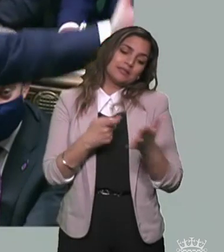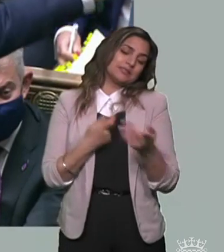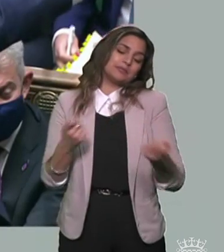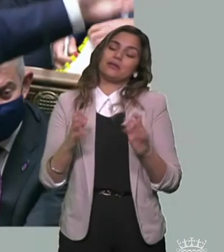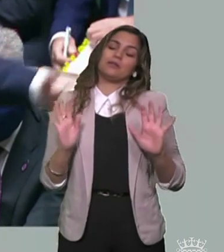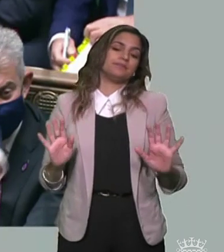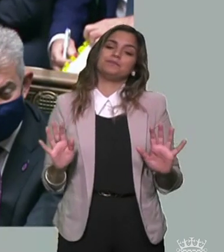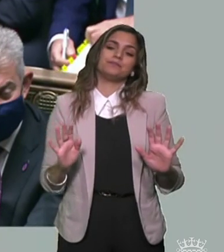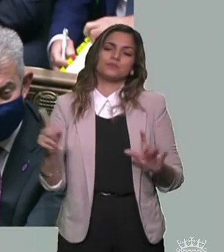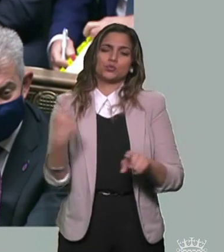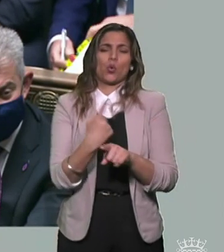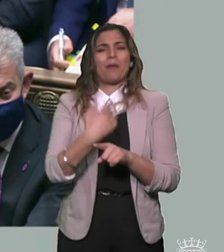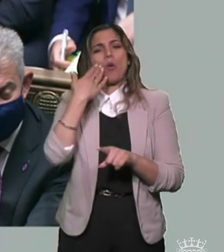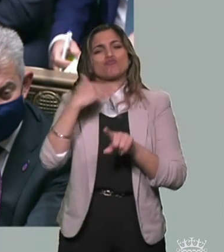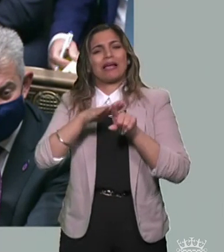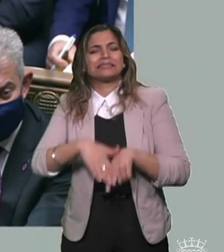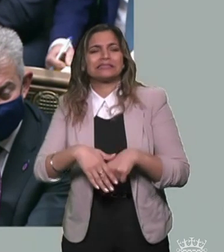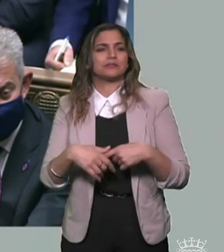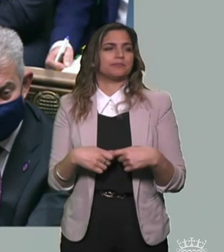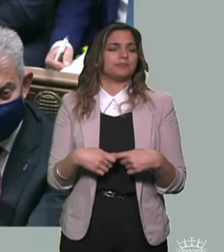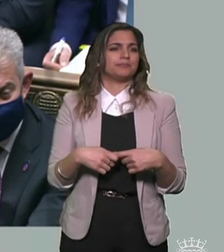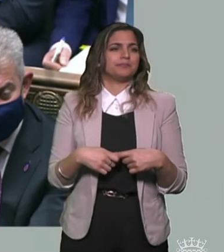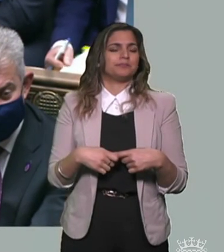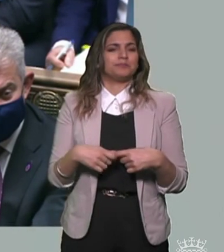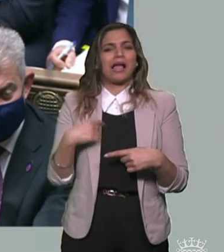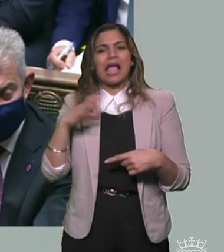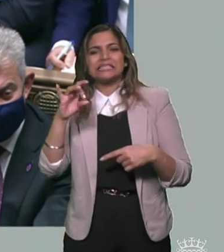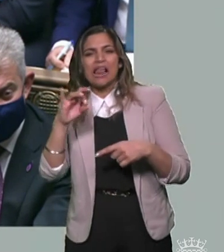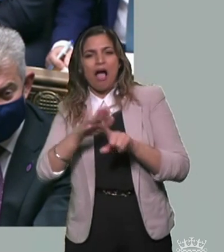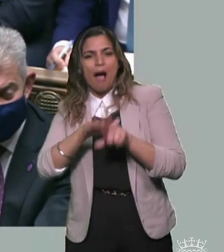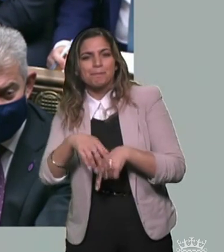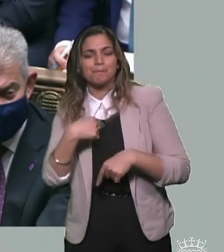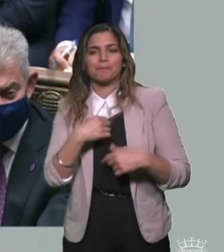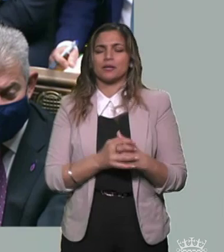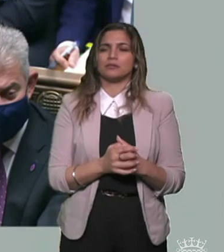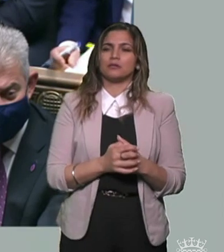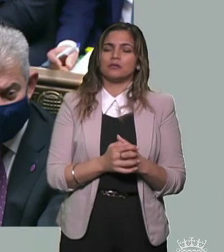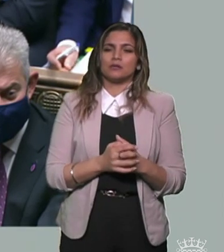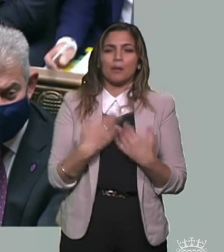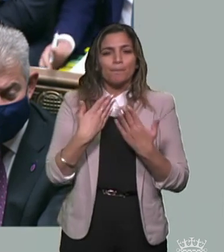The honourable Lady talks about racism and Islamophobia.